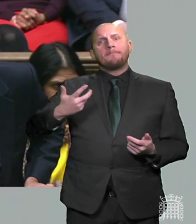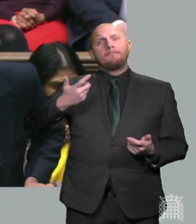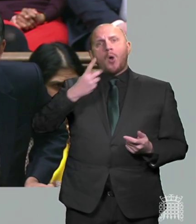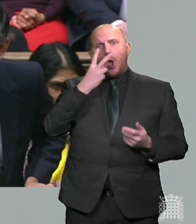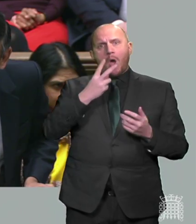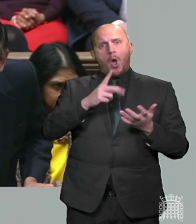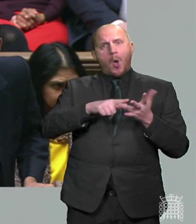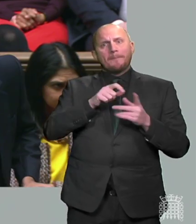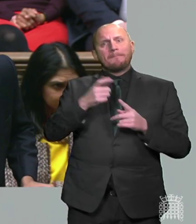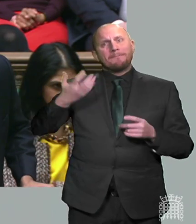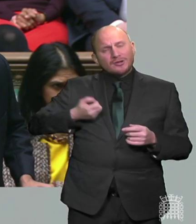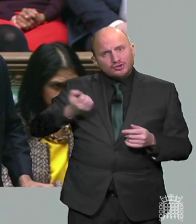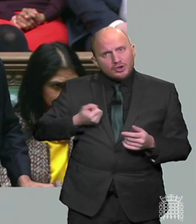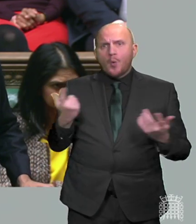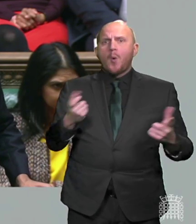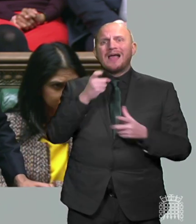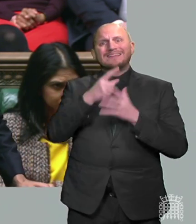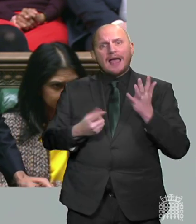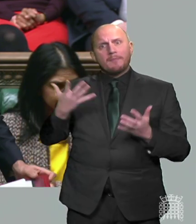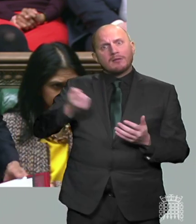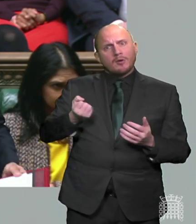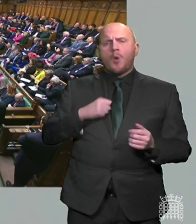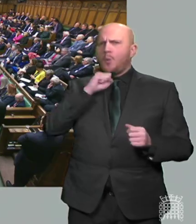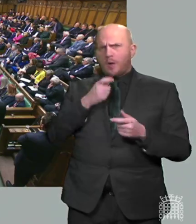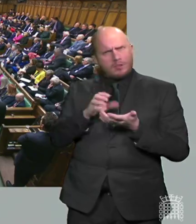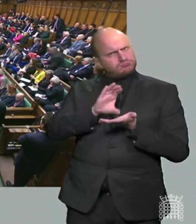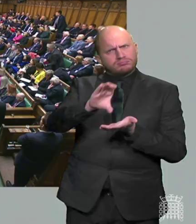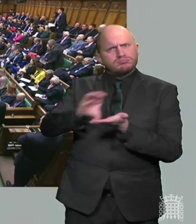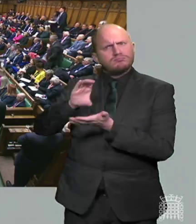This is a Government who will always look after the most vulnerable in our society.